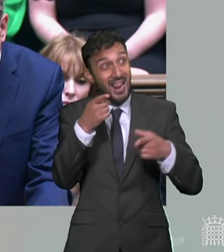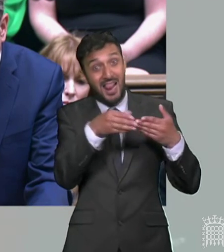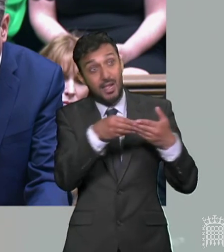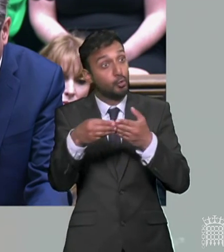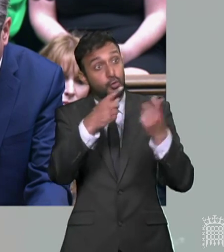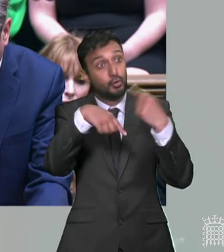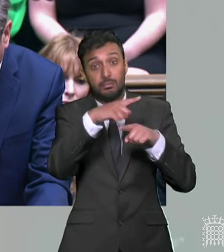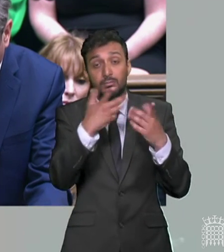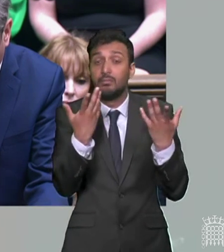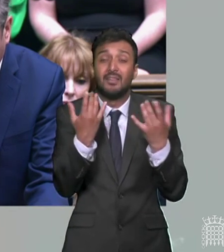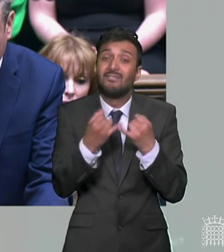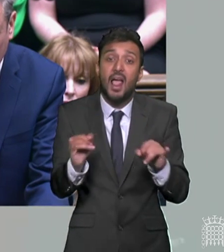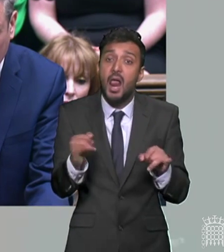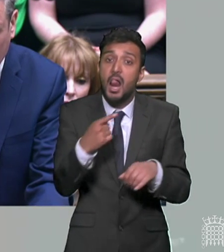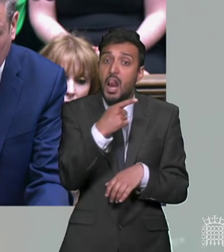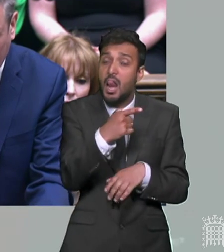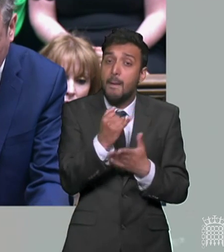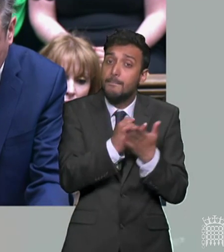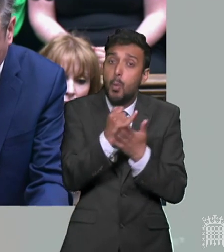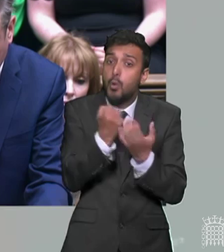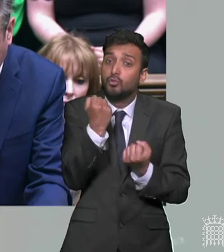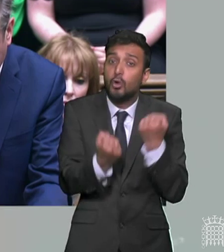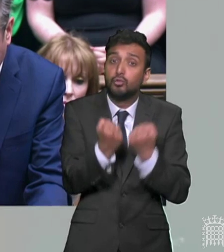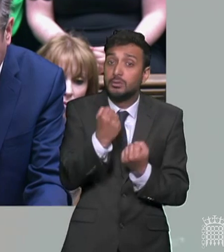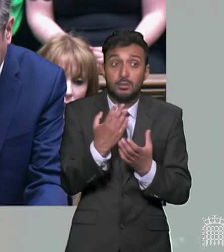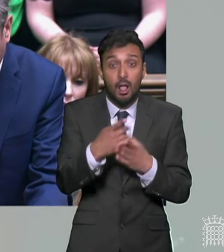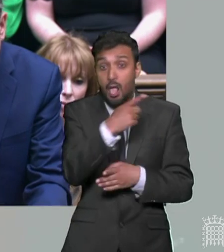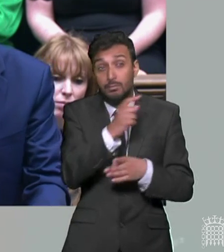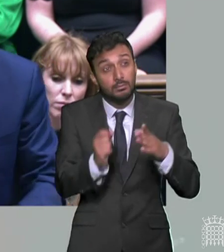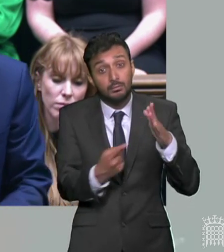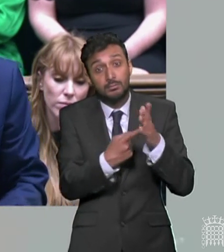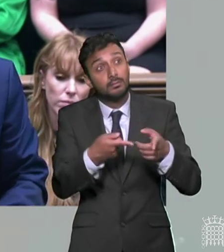for which senior political leadership “must bear responsibility”.